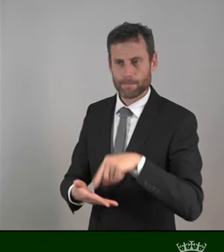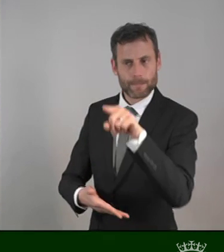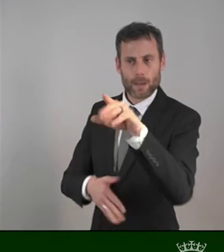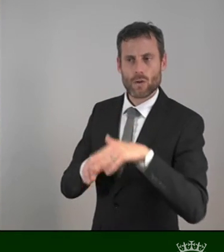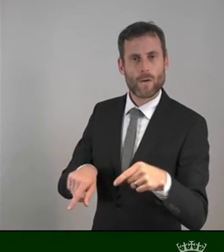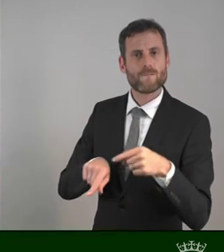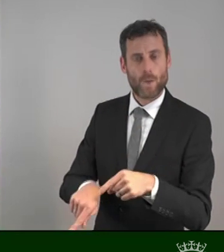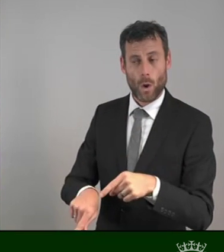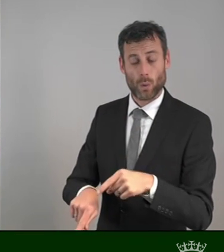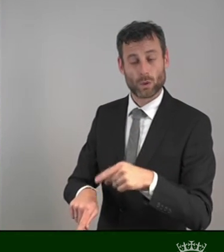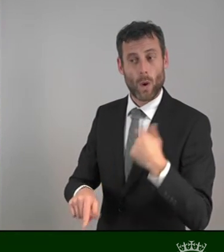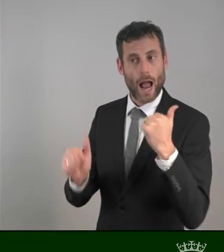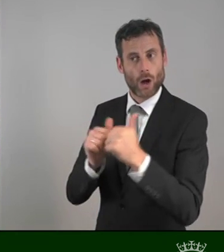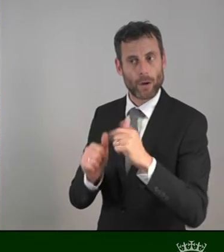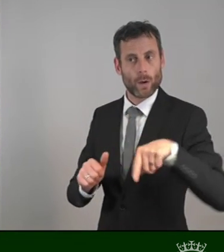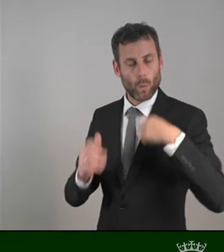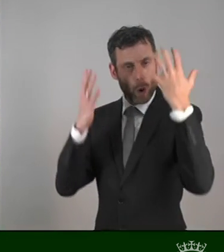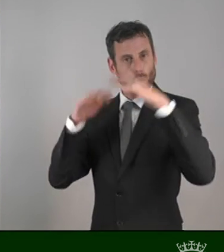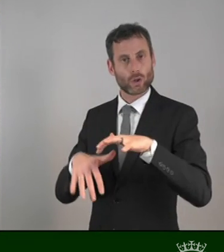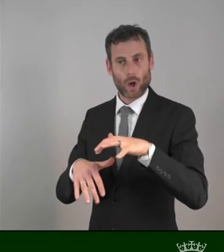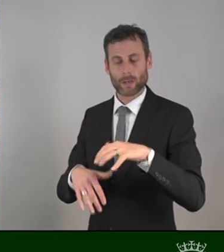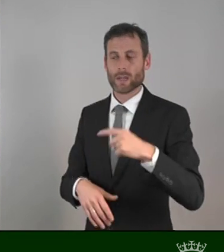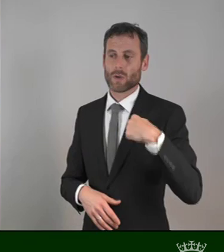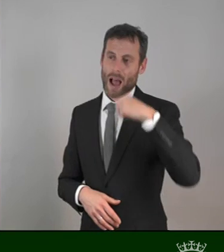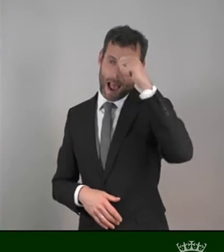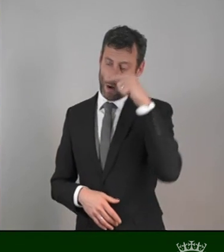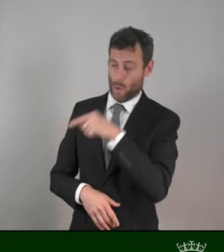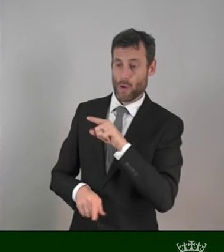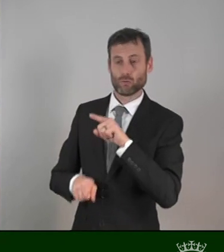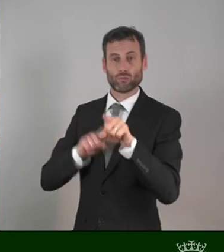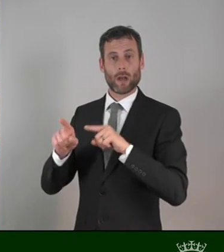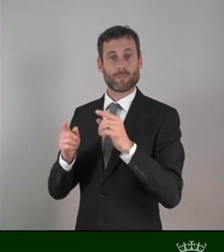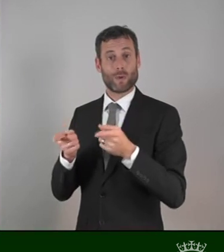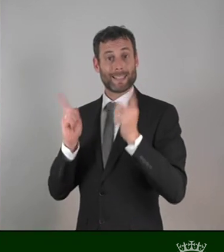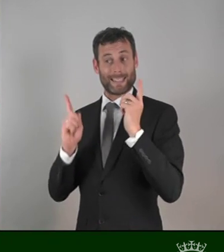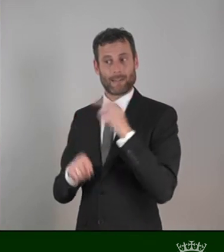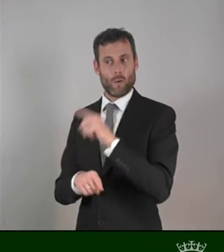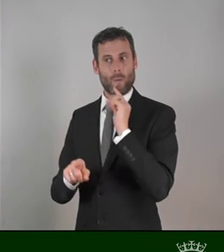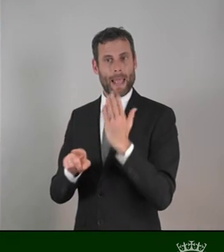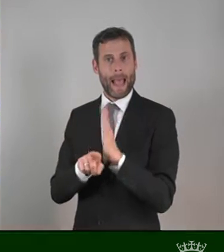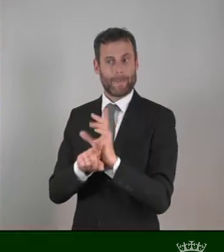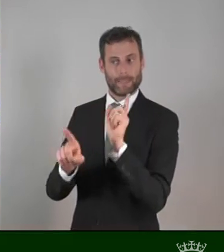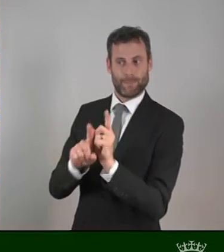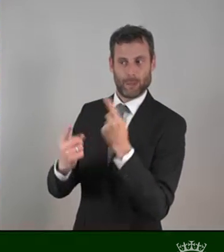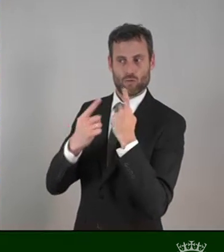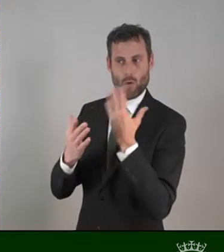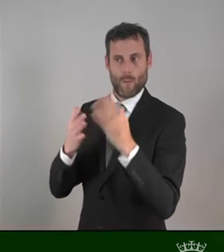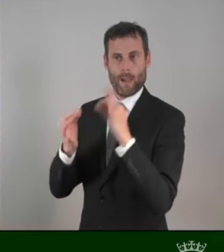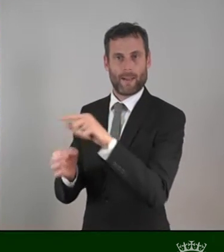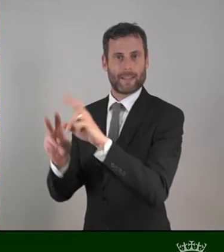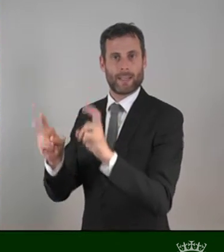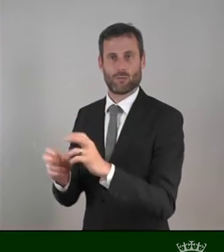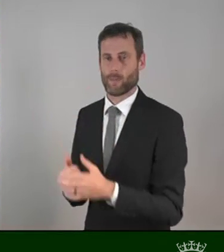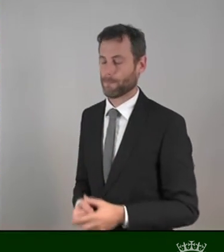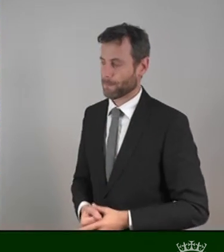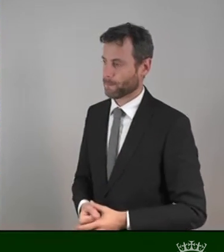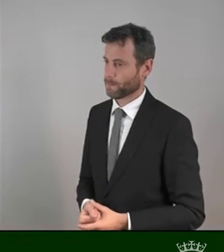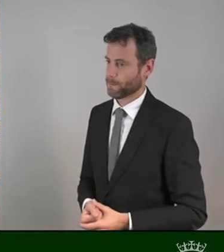The shortest answer I can give him is that I know my right honourable Friend the Transport Secretary will be only too happy to meet him and others who are concerned.